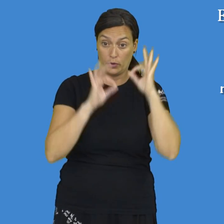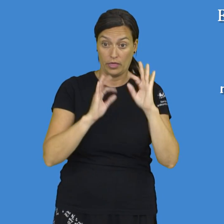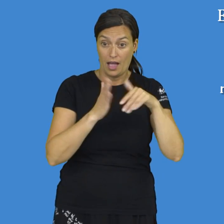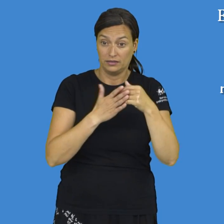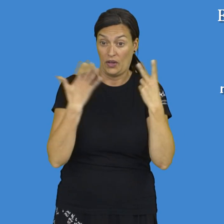hasta